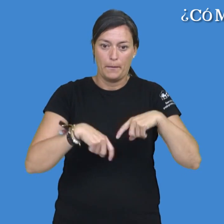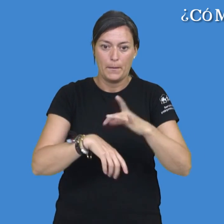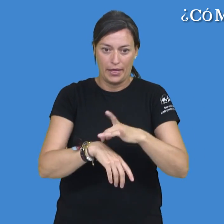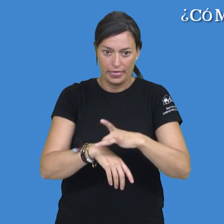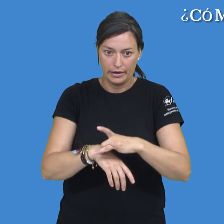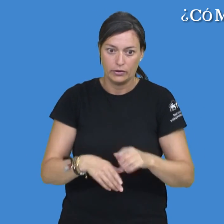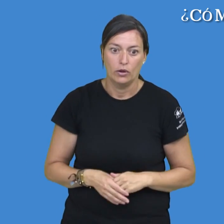enfermo